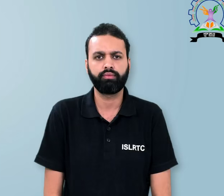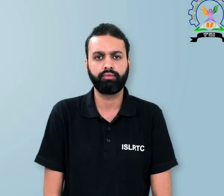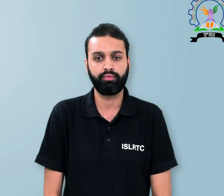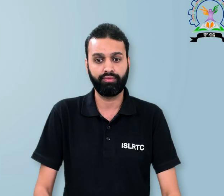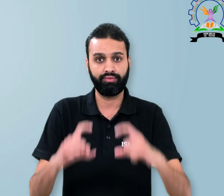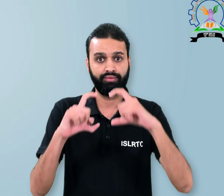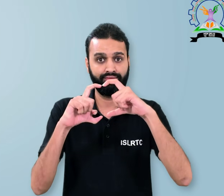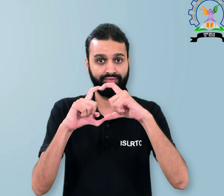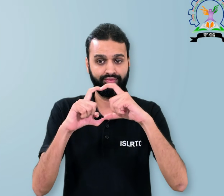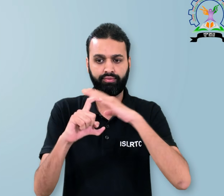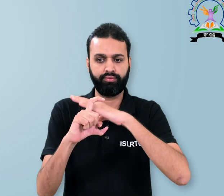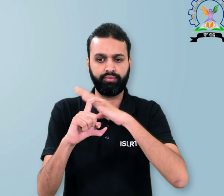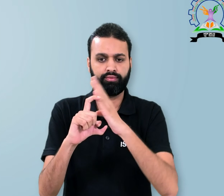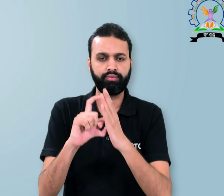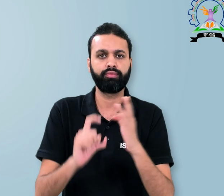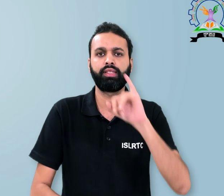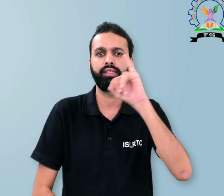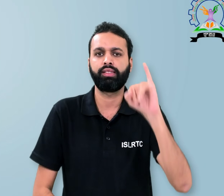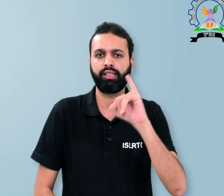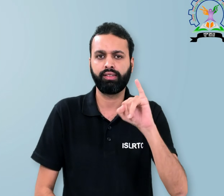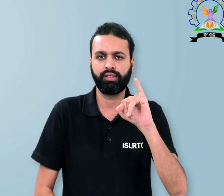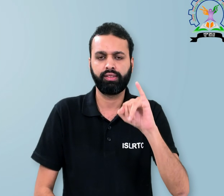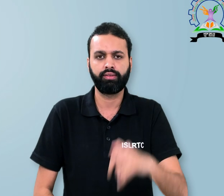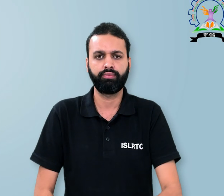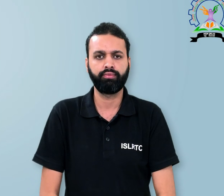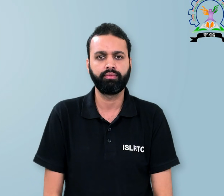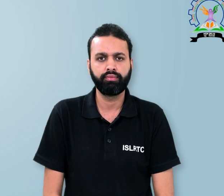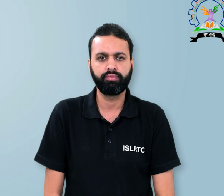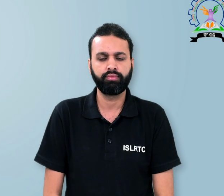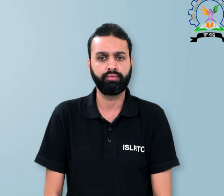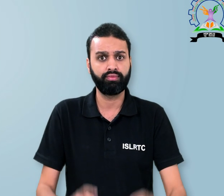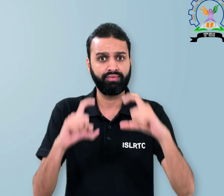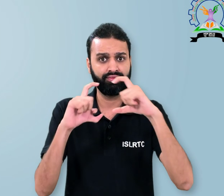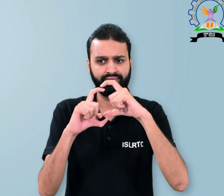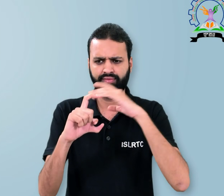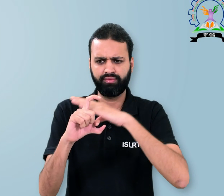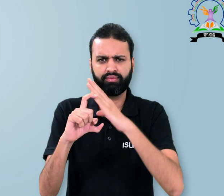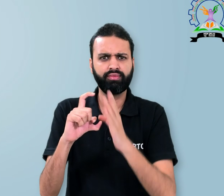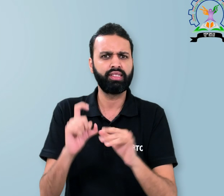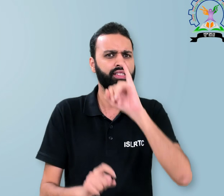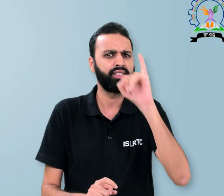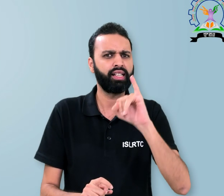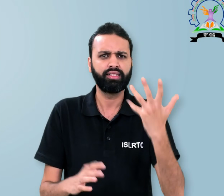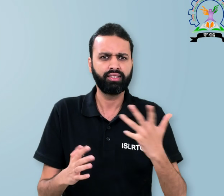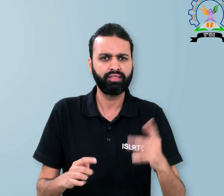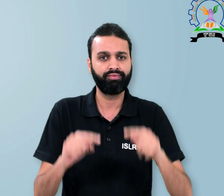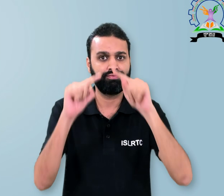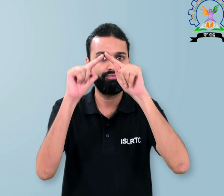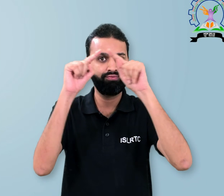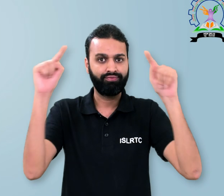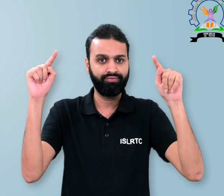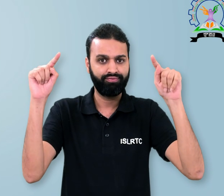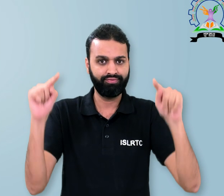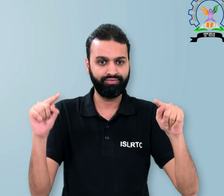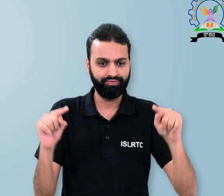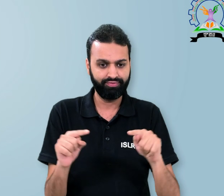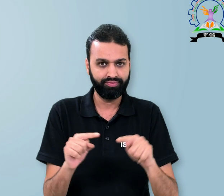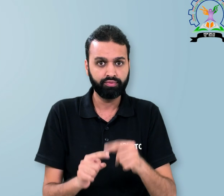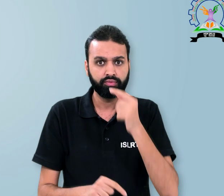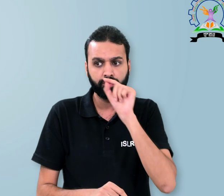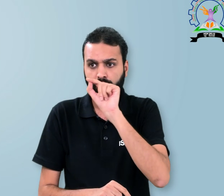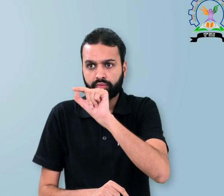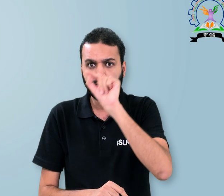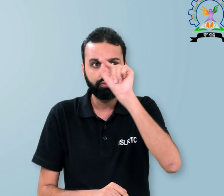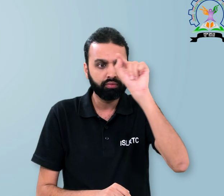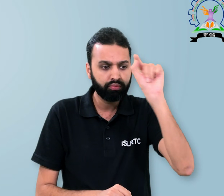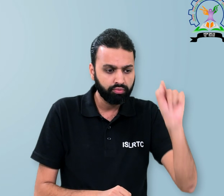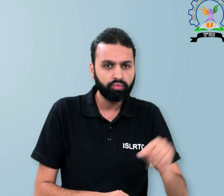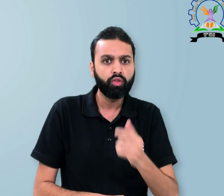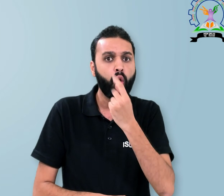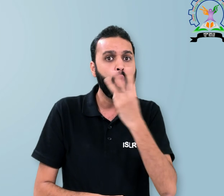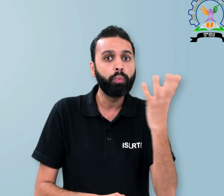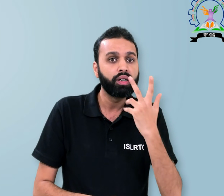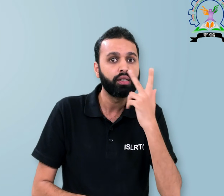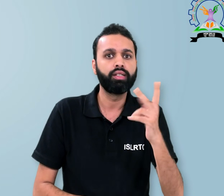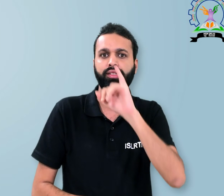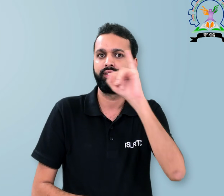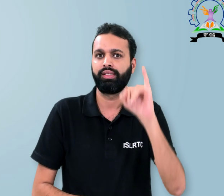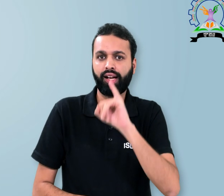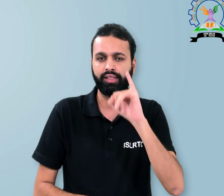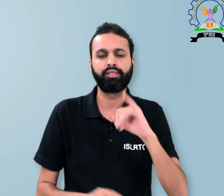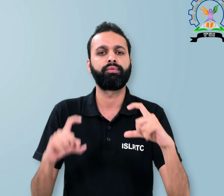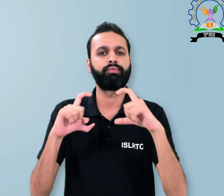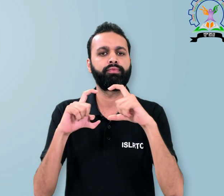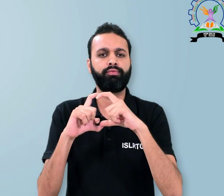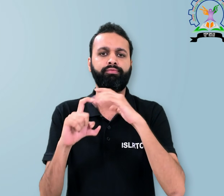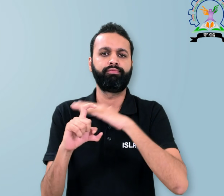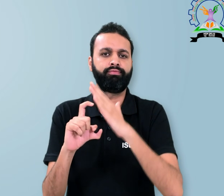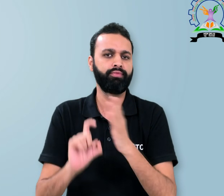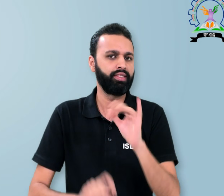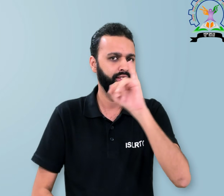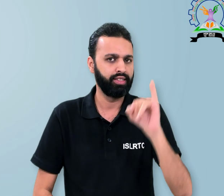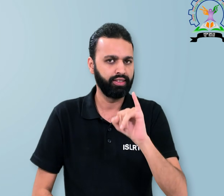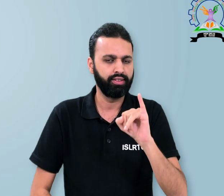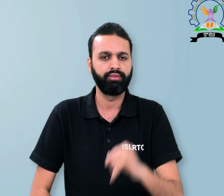Hexa- Hexa- is a prefix that denotes six (6) times the base unit. Example: Hexagon is a six-sided polygon.